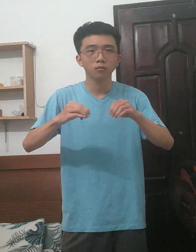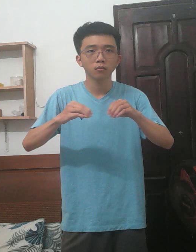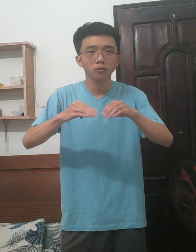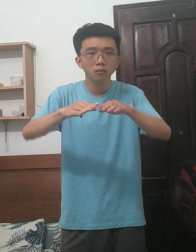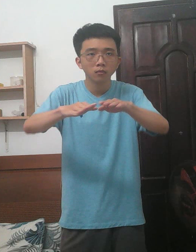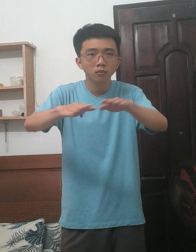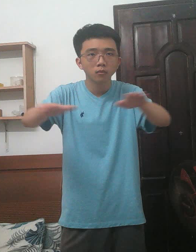boi